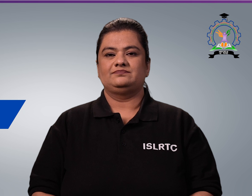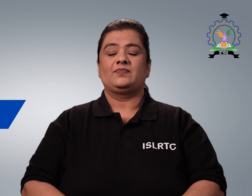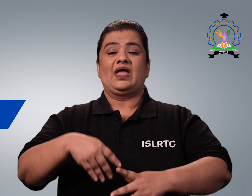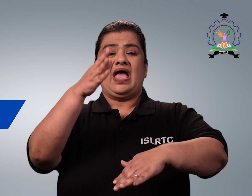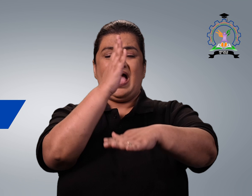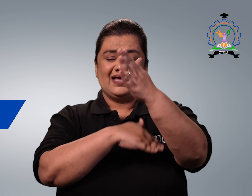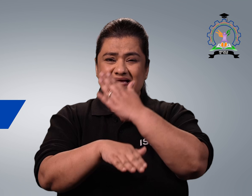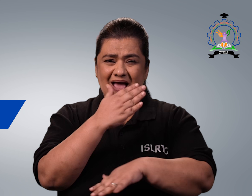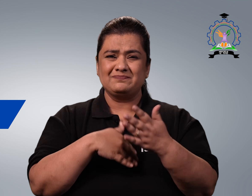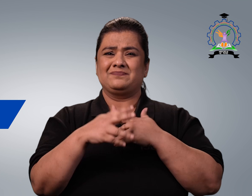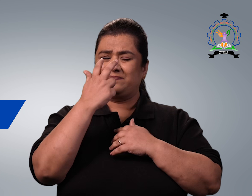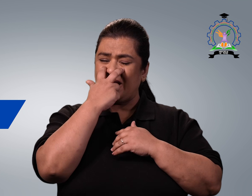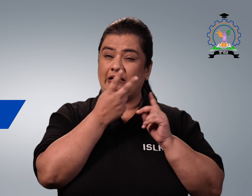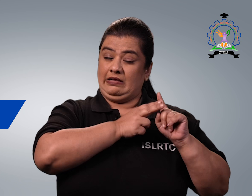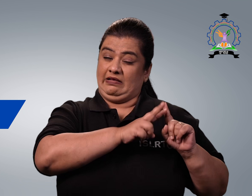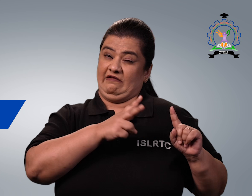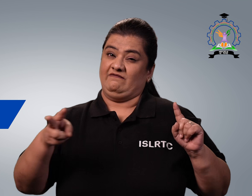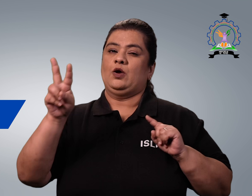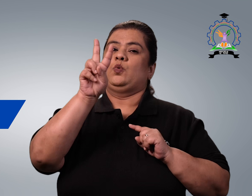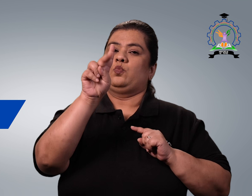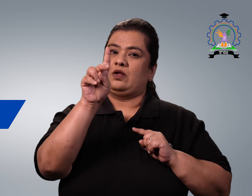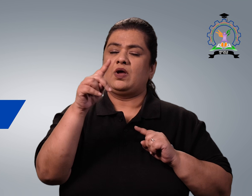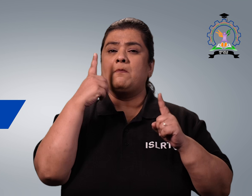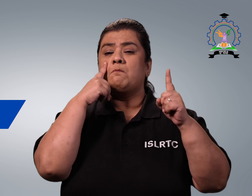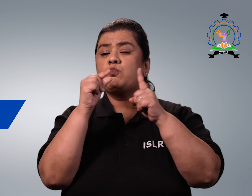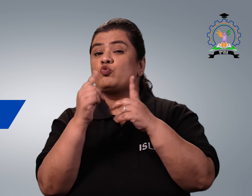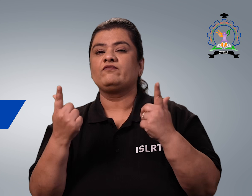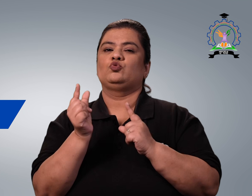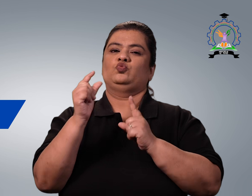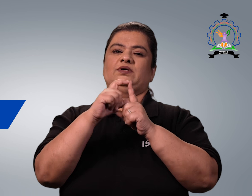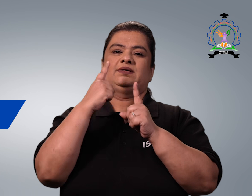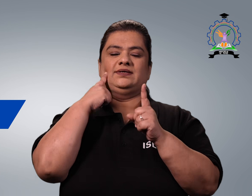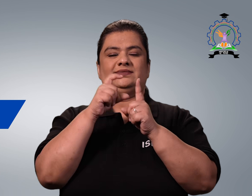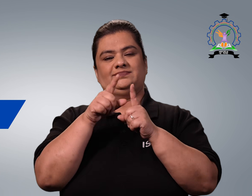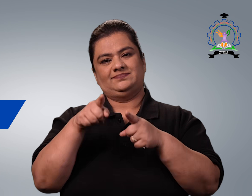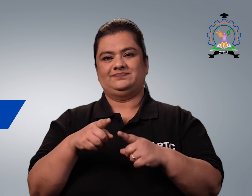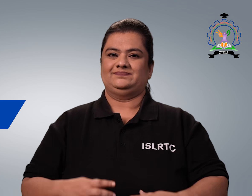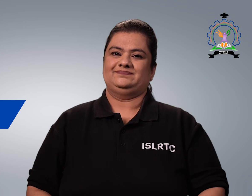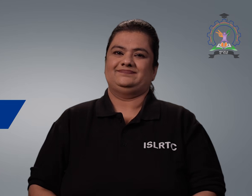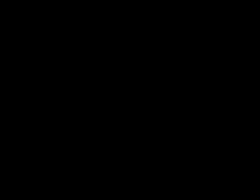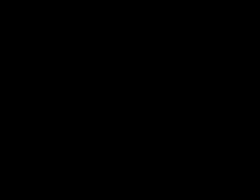A UDID card is an ID card for individuals with any of the 21 disabilities.